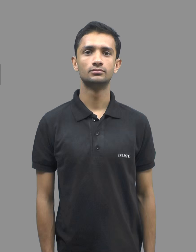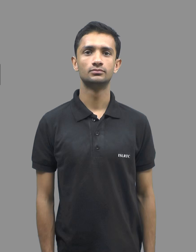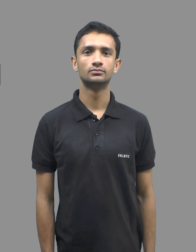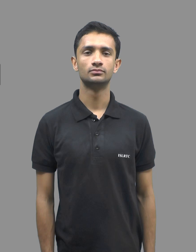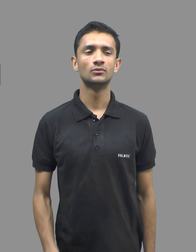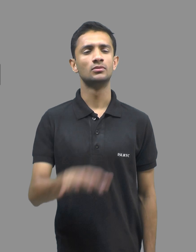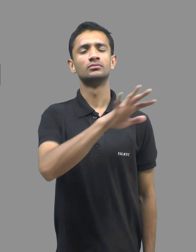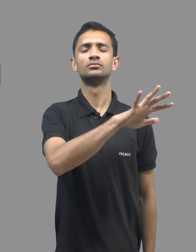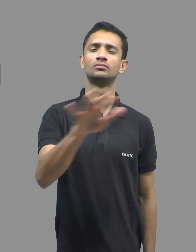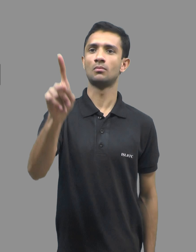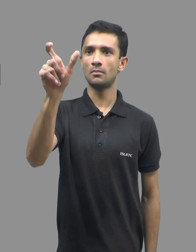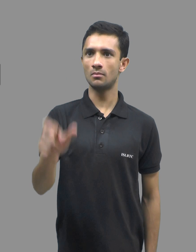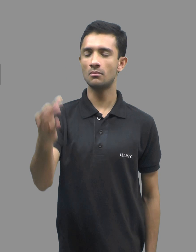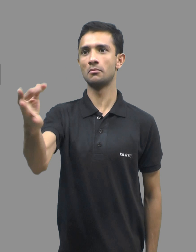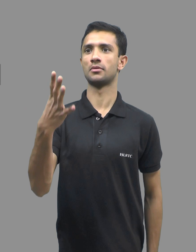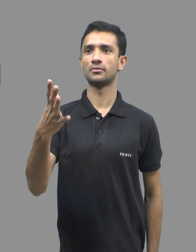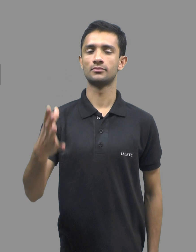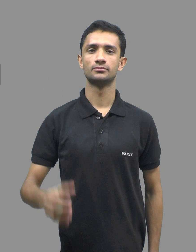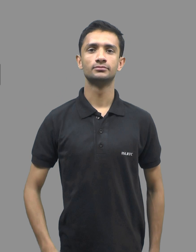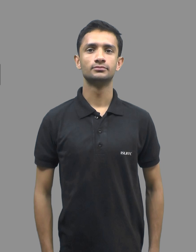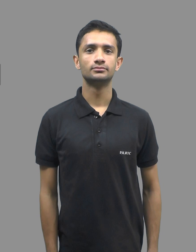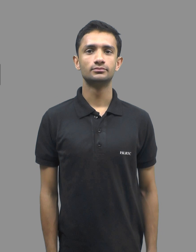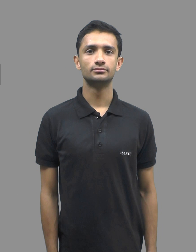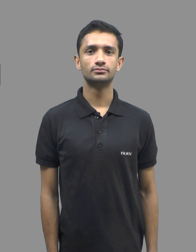Genius